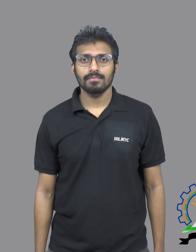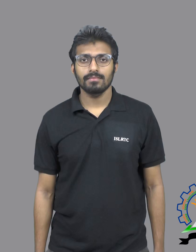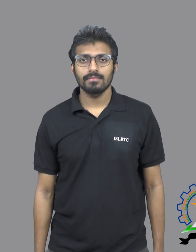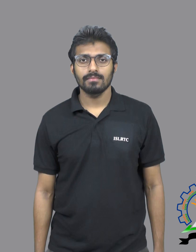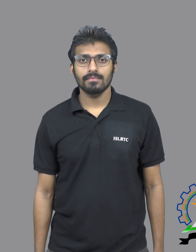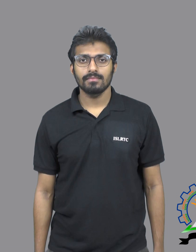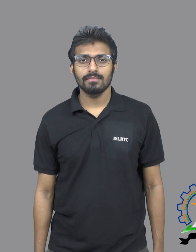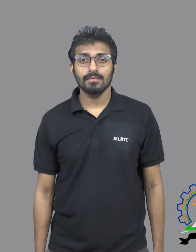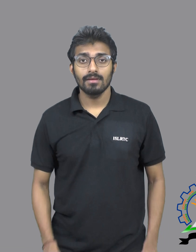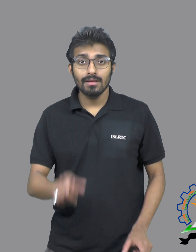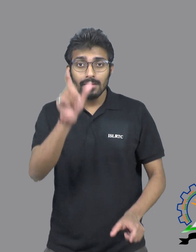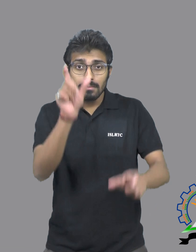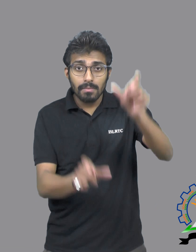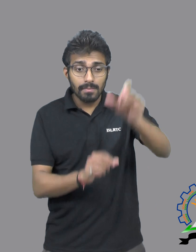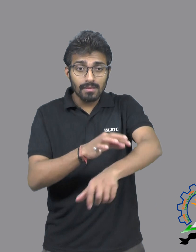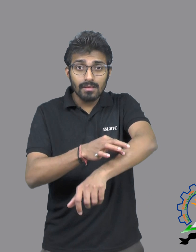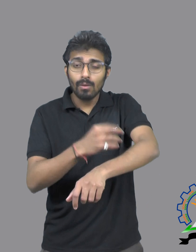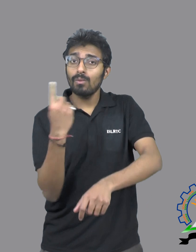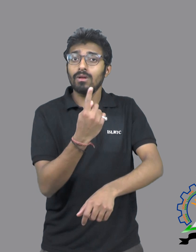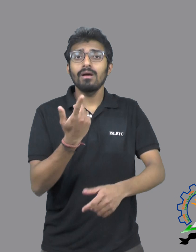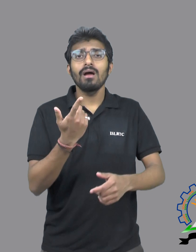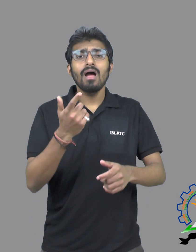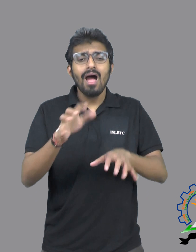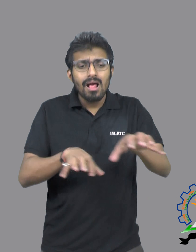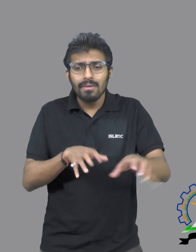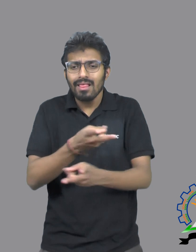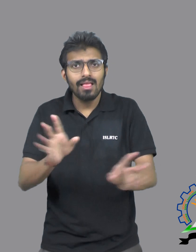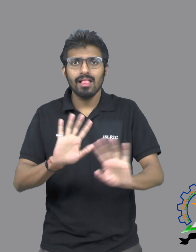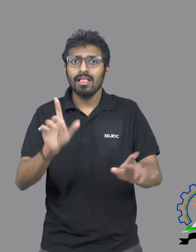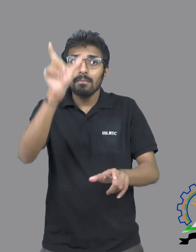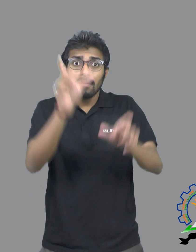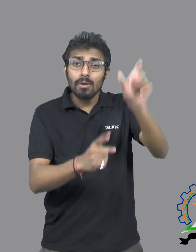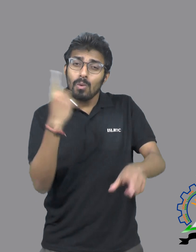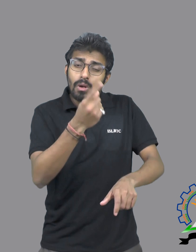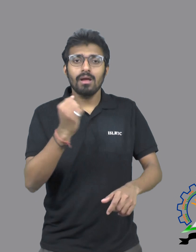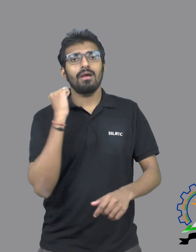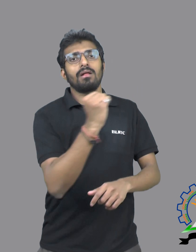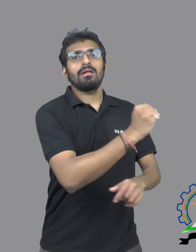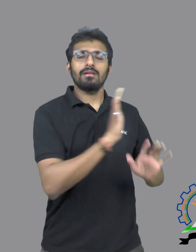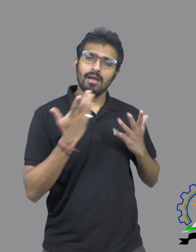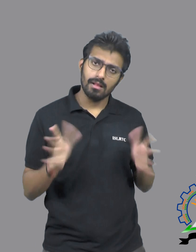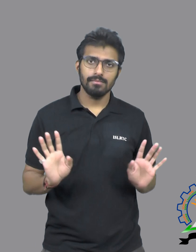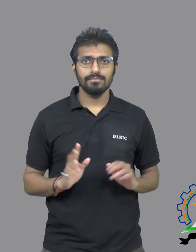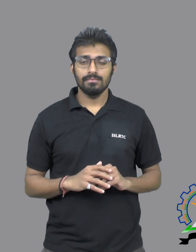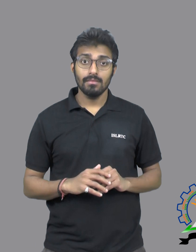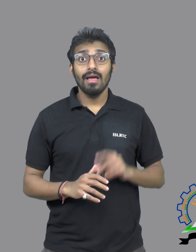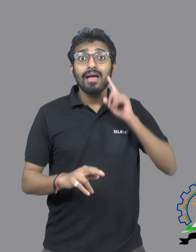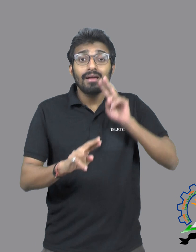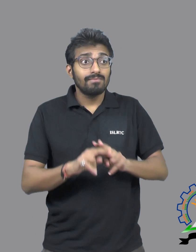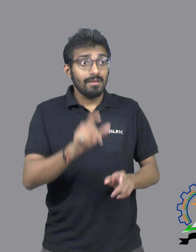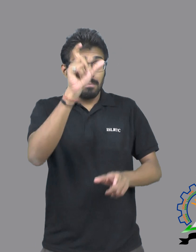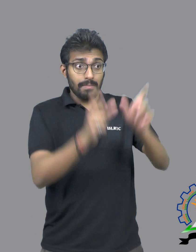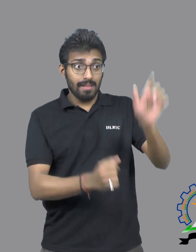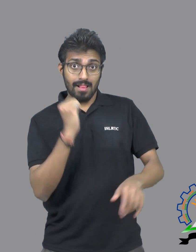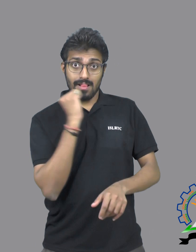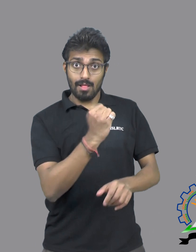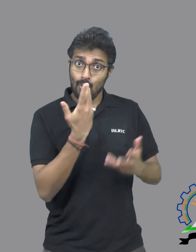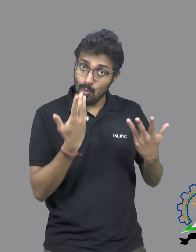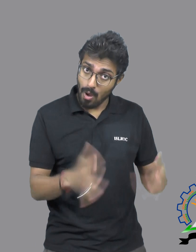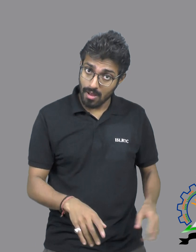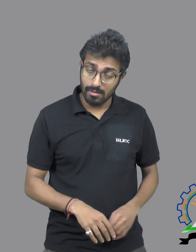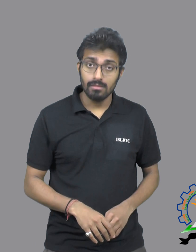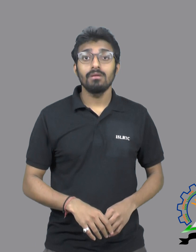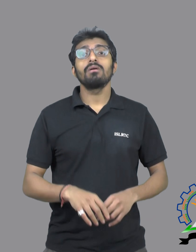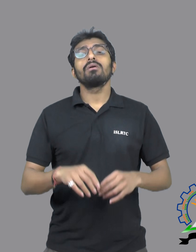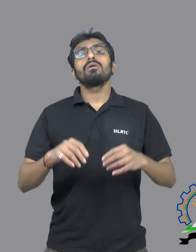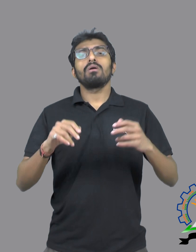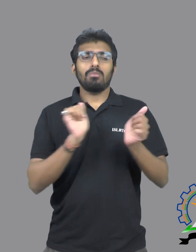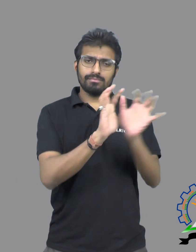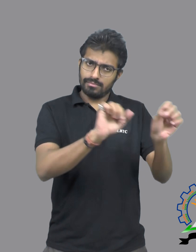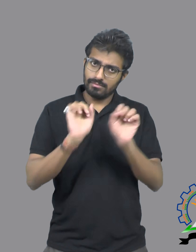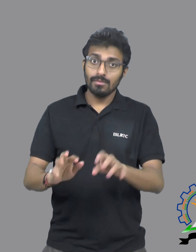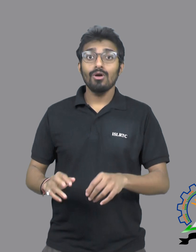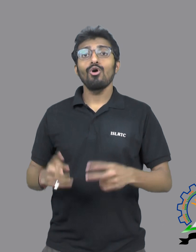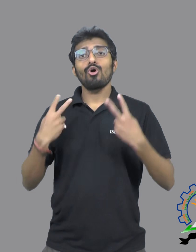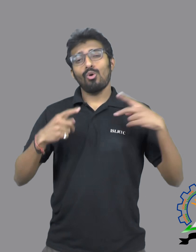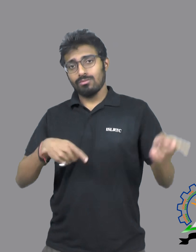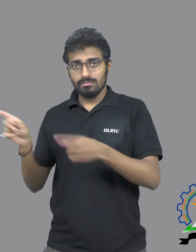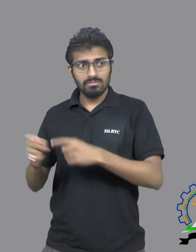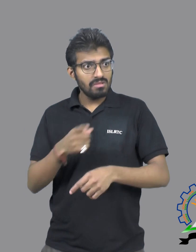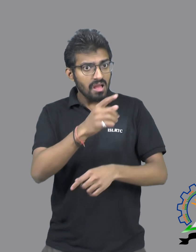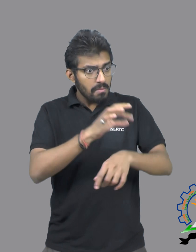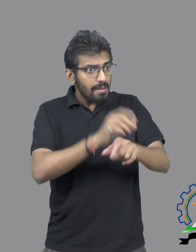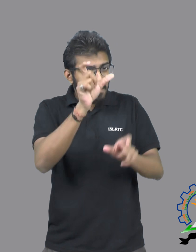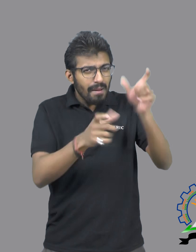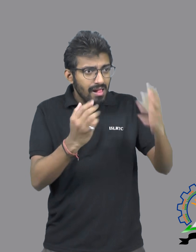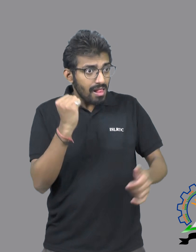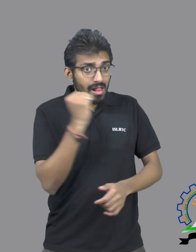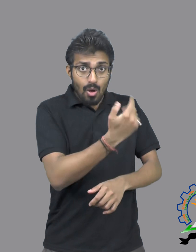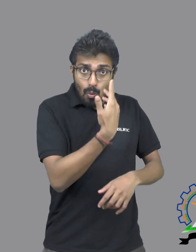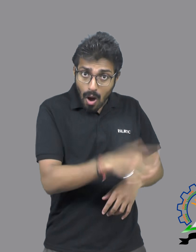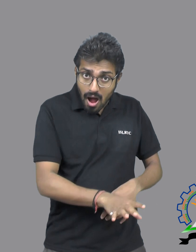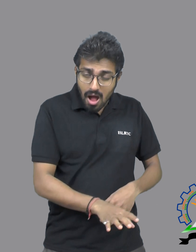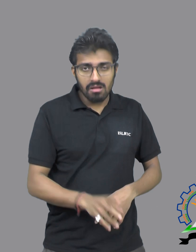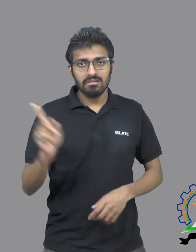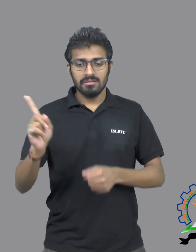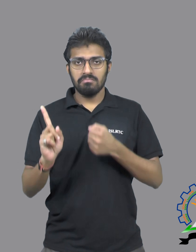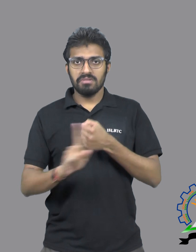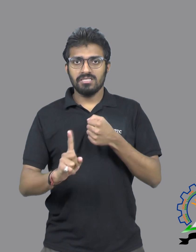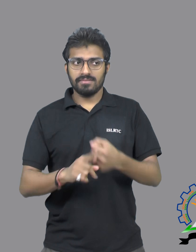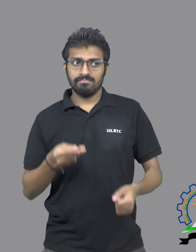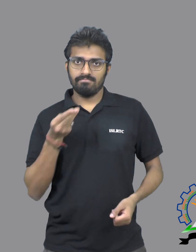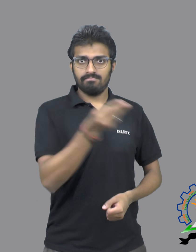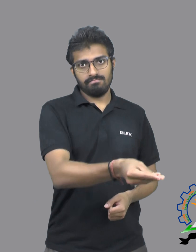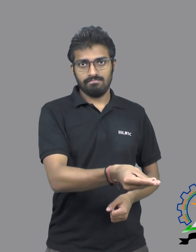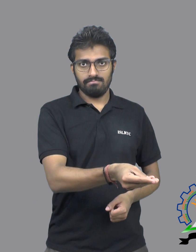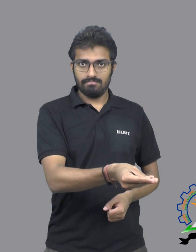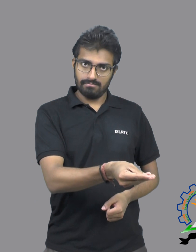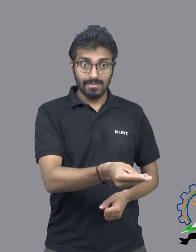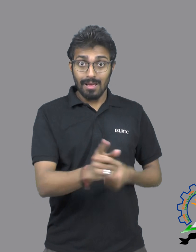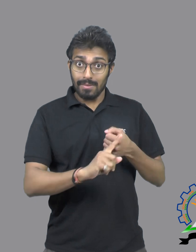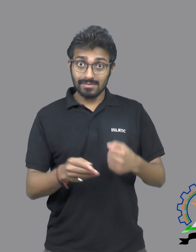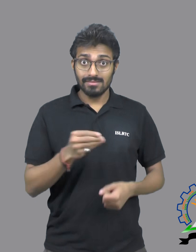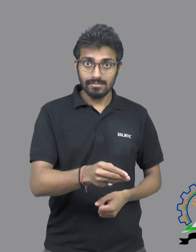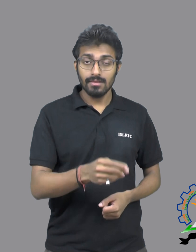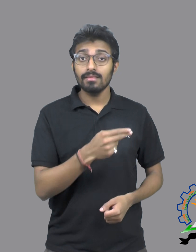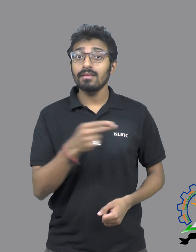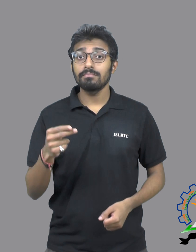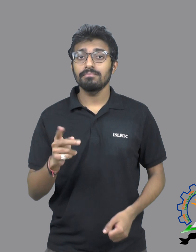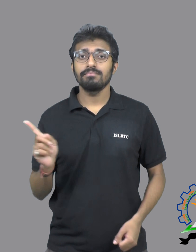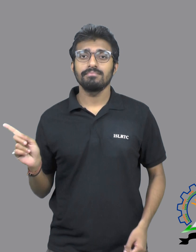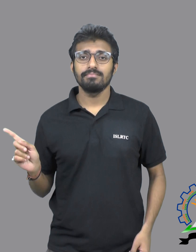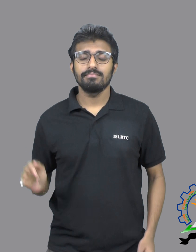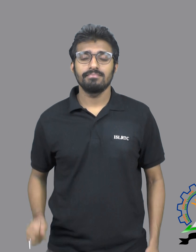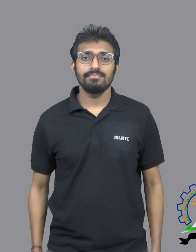Culpable Homicide